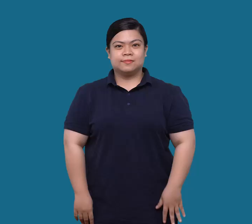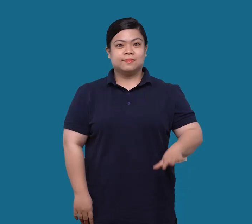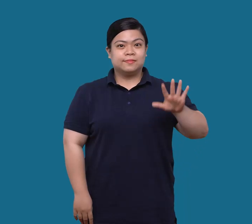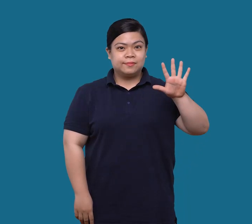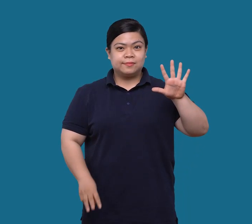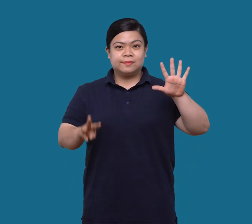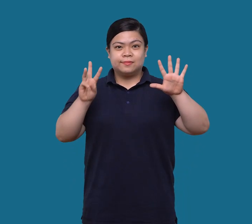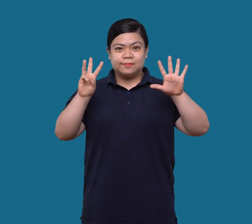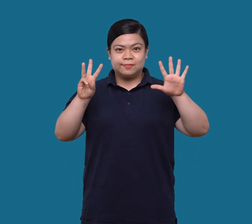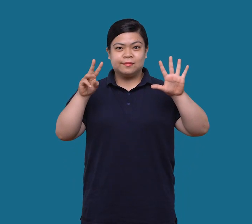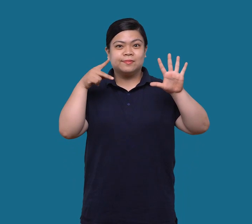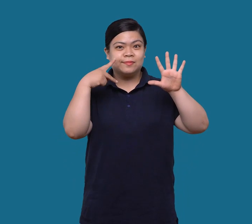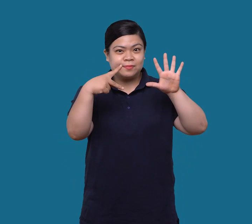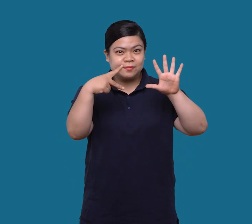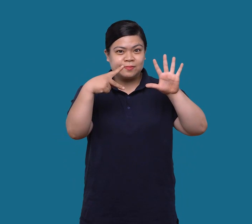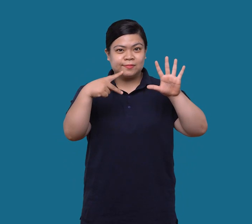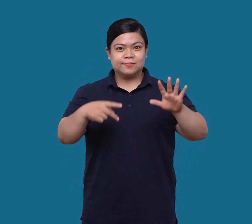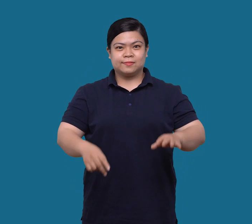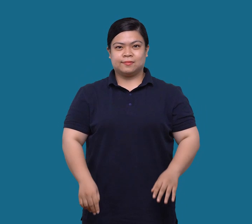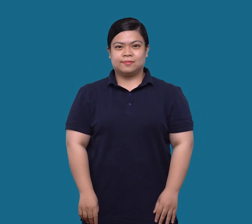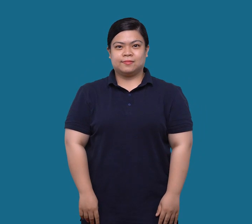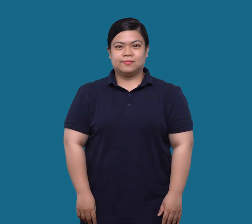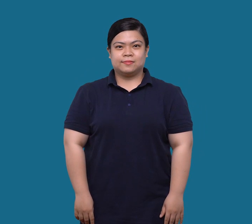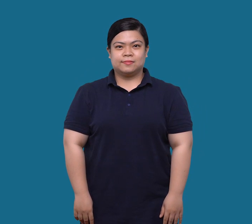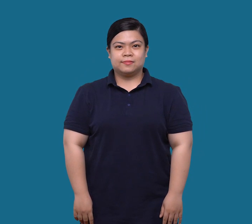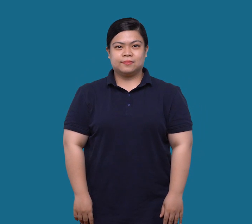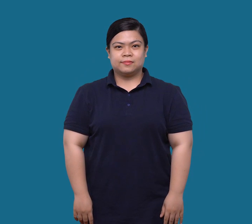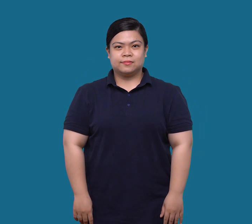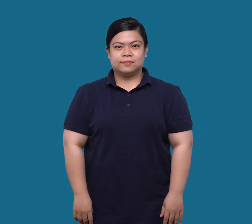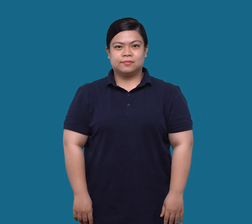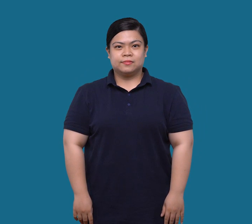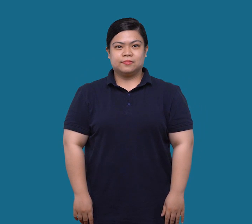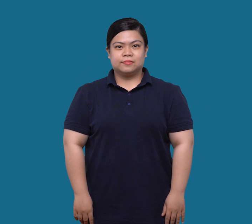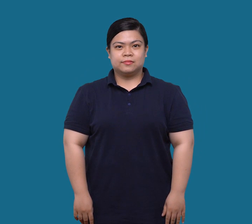5 > 3 (Toán học)